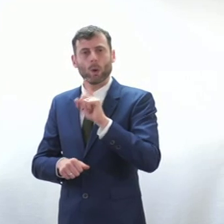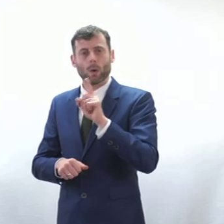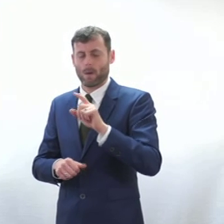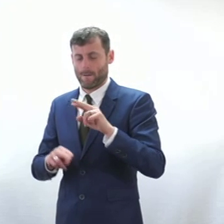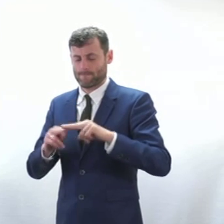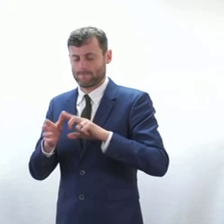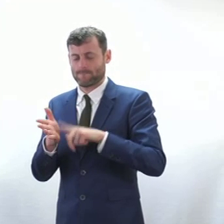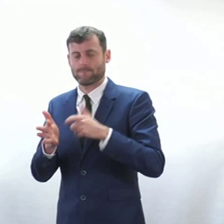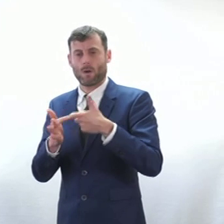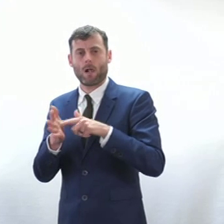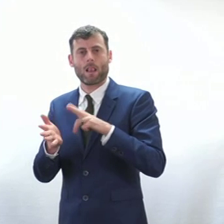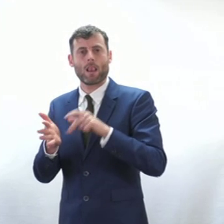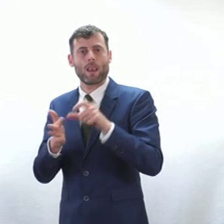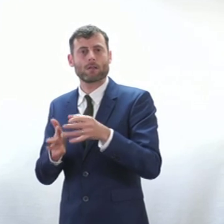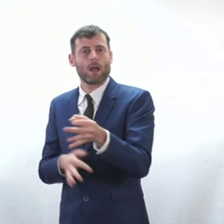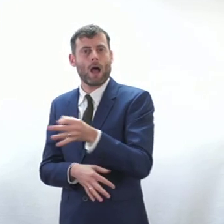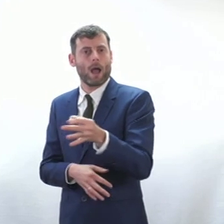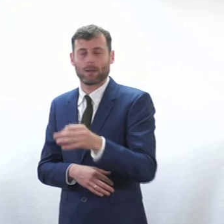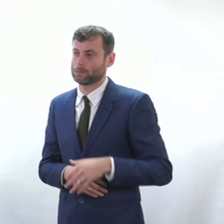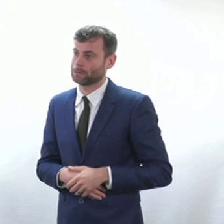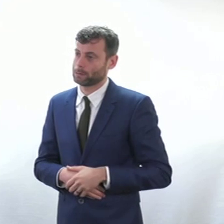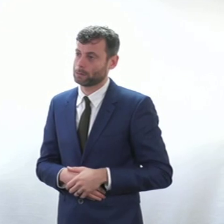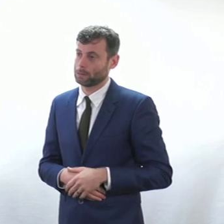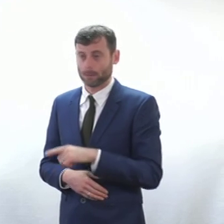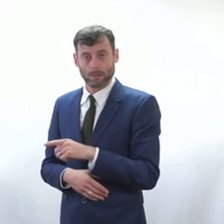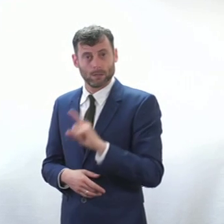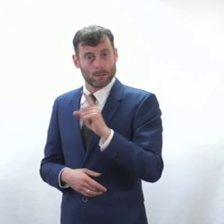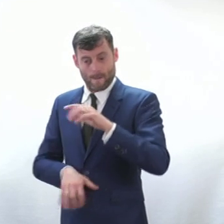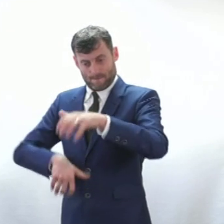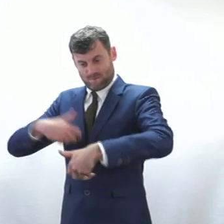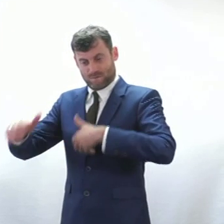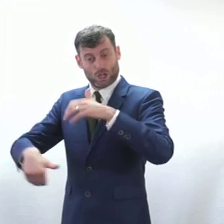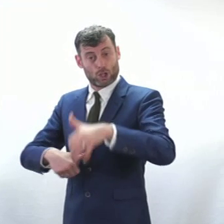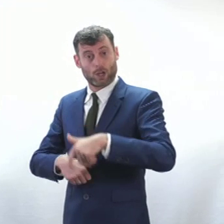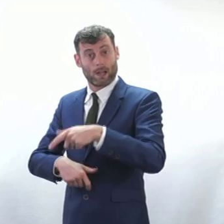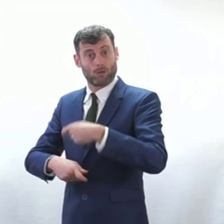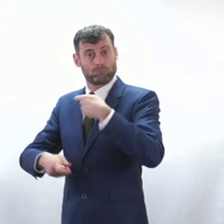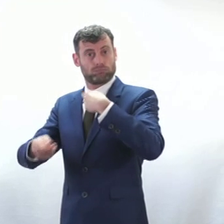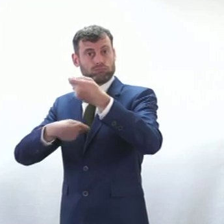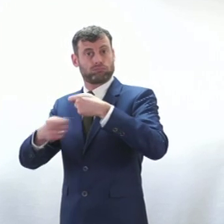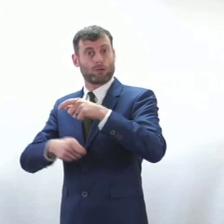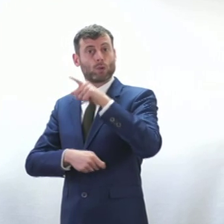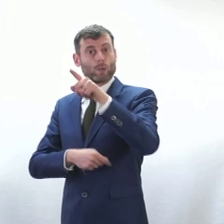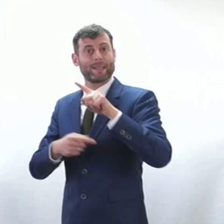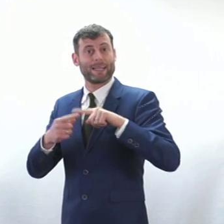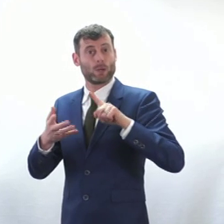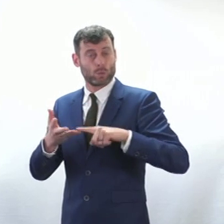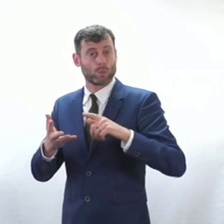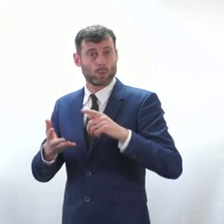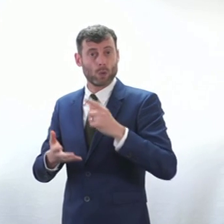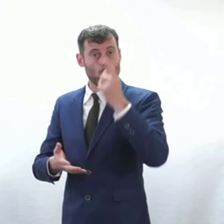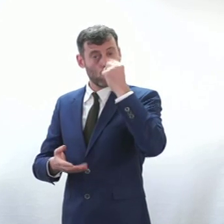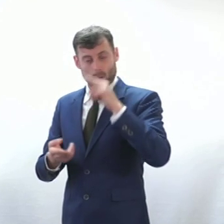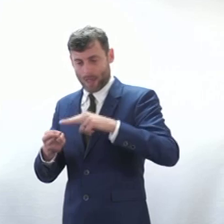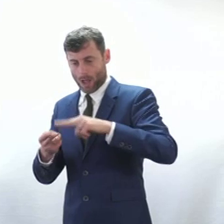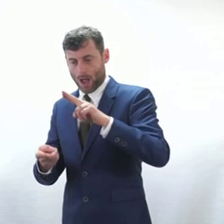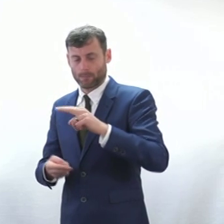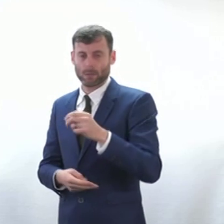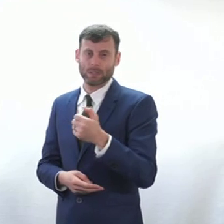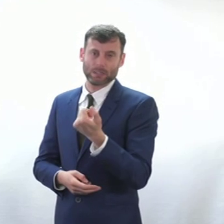The Falkland Islands face the prospect of their fisheries exports to the European Union being subject to tariffs of between 6% and 18% from 1 January.